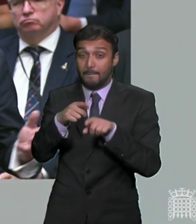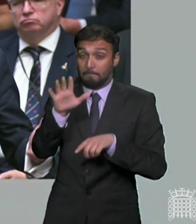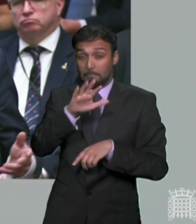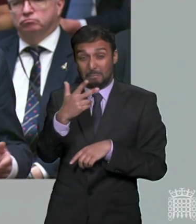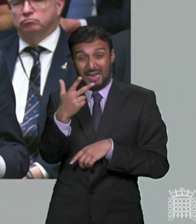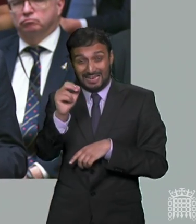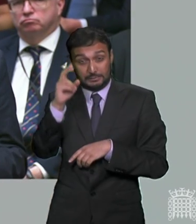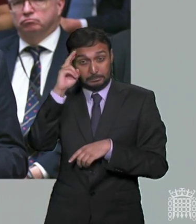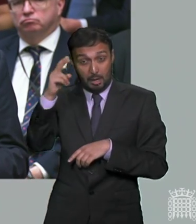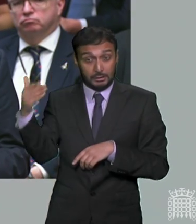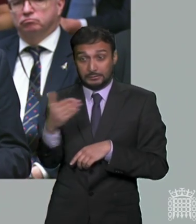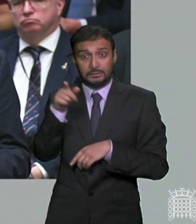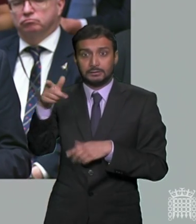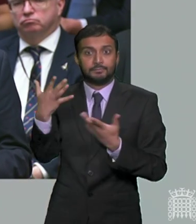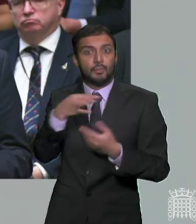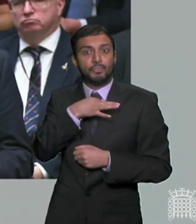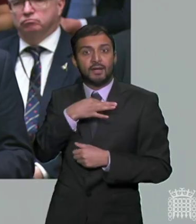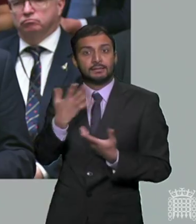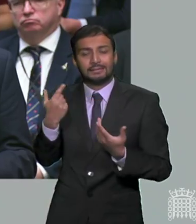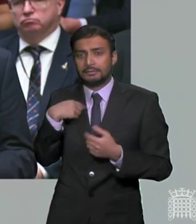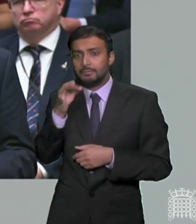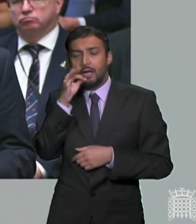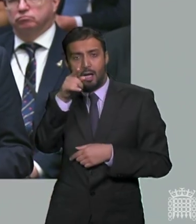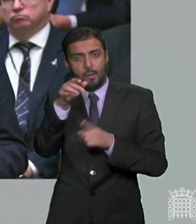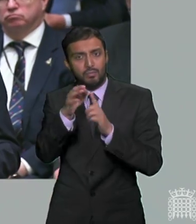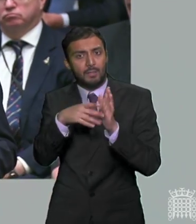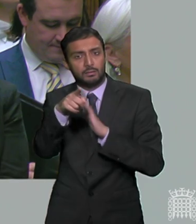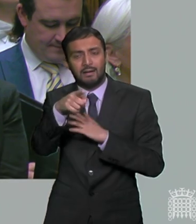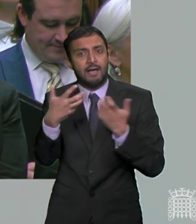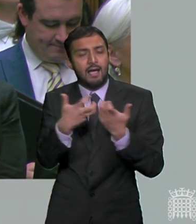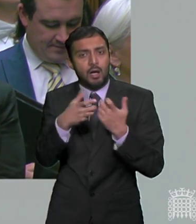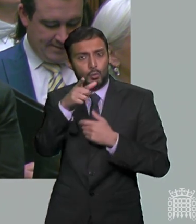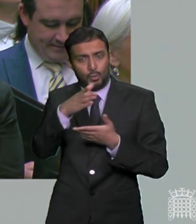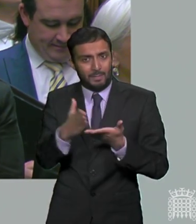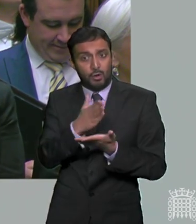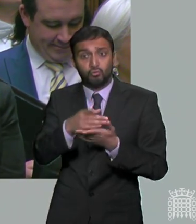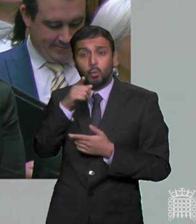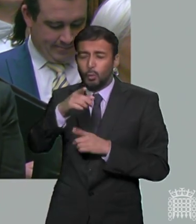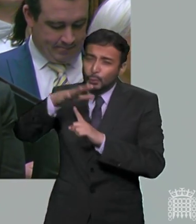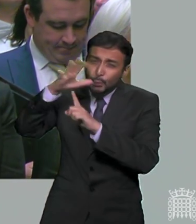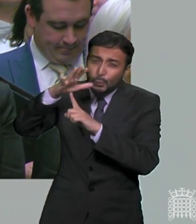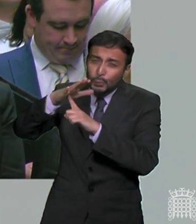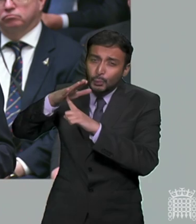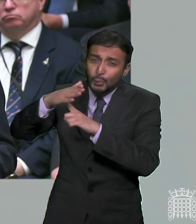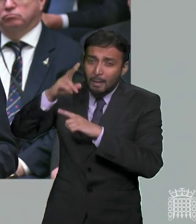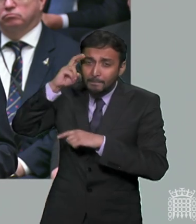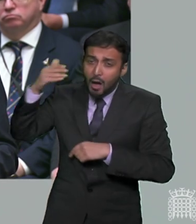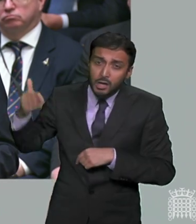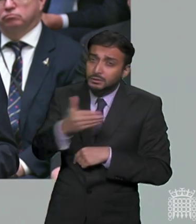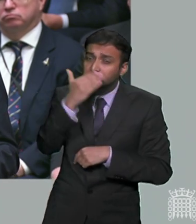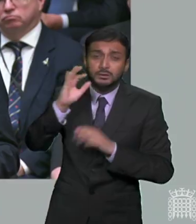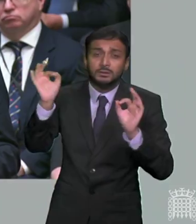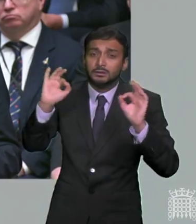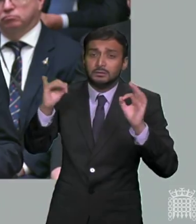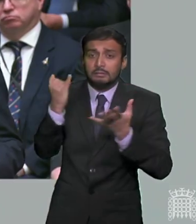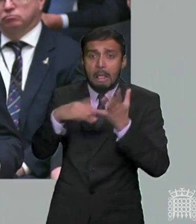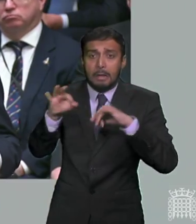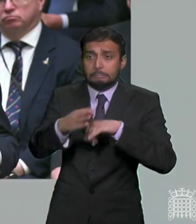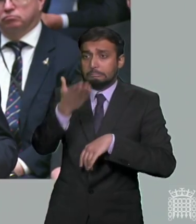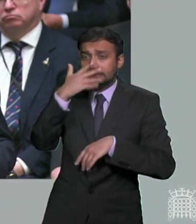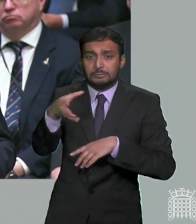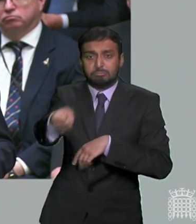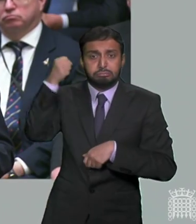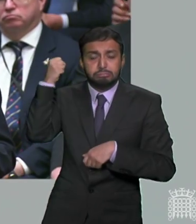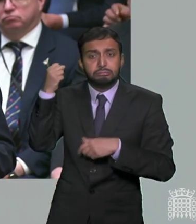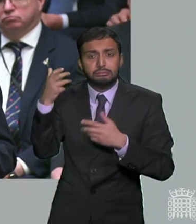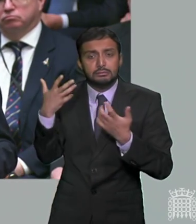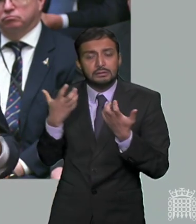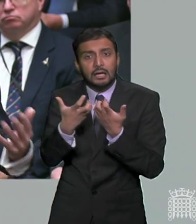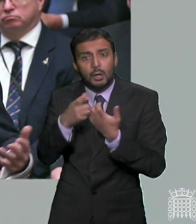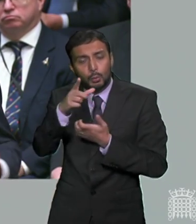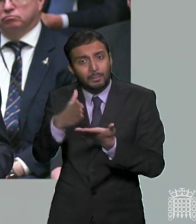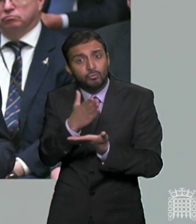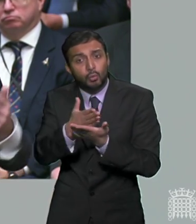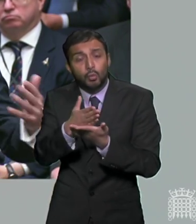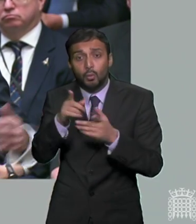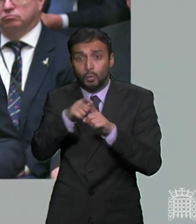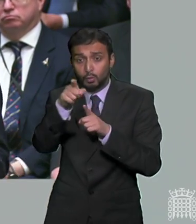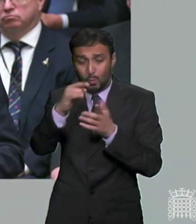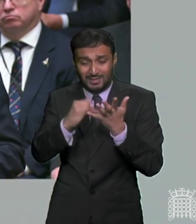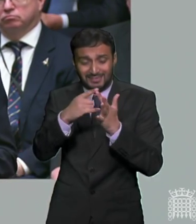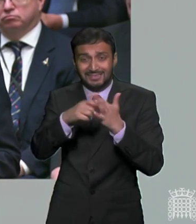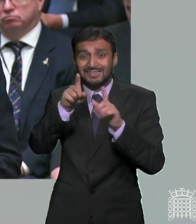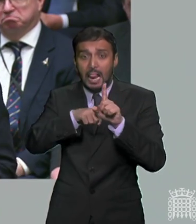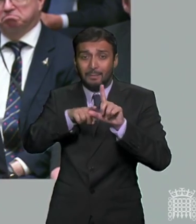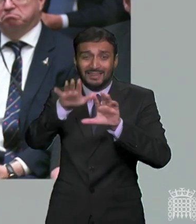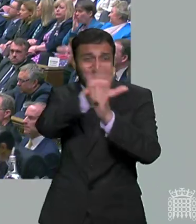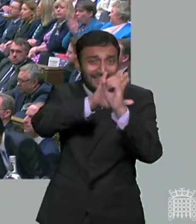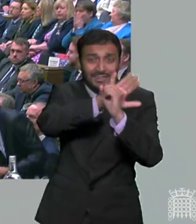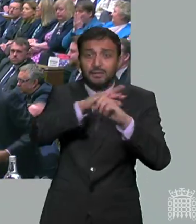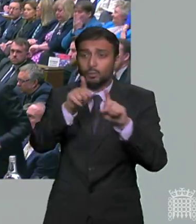Can my right honourable Friend advise what action he will take to ensure that essential services are not withdrawn at short notice, and to ensure that they continue to be operated across the Selby district and wider North Yorkshire?